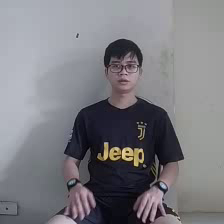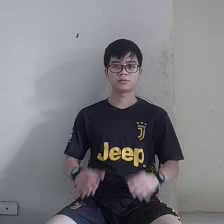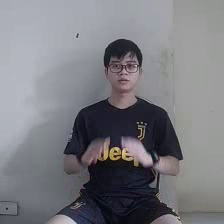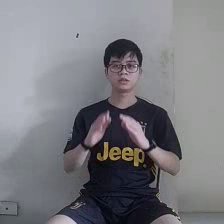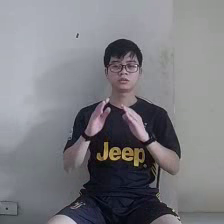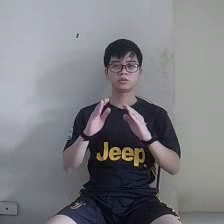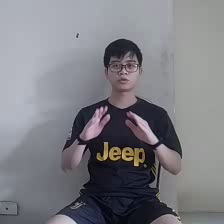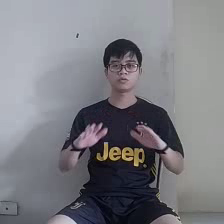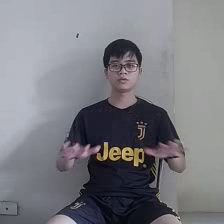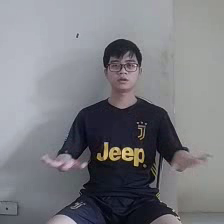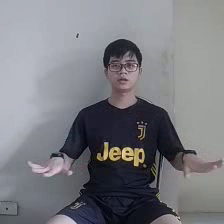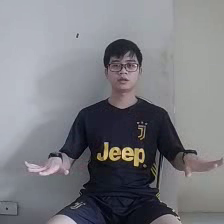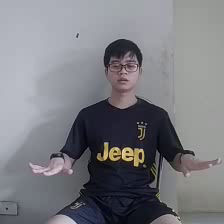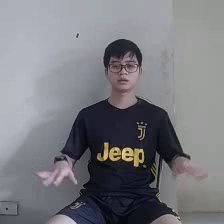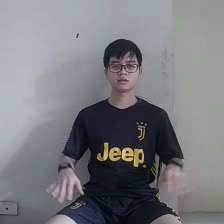Thất lạc